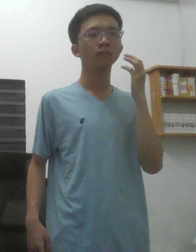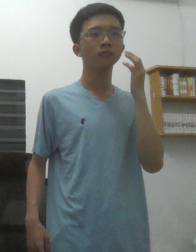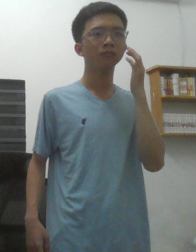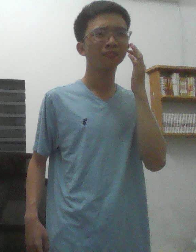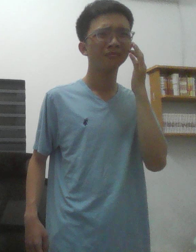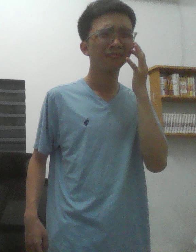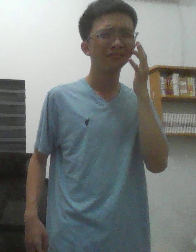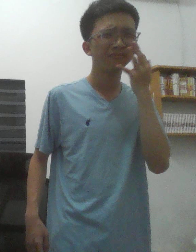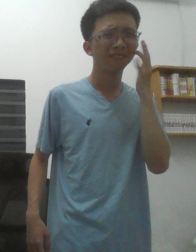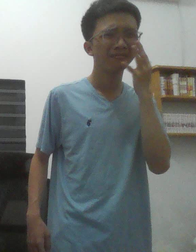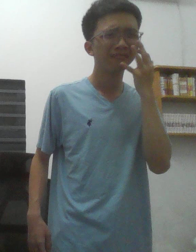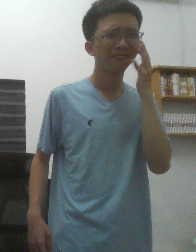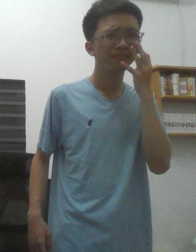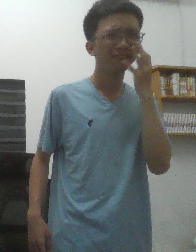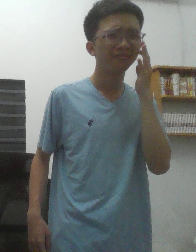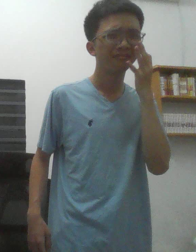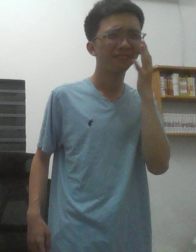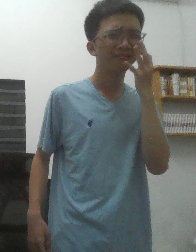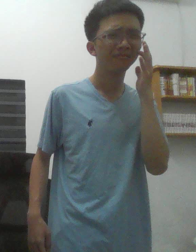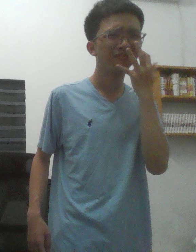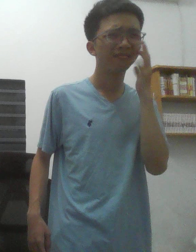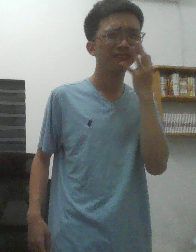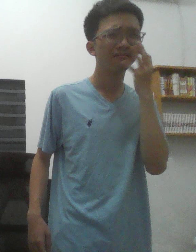kinh tom